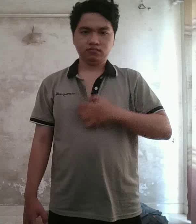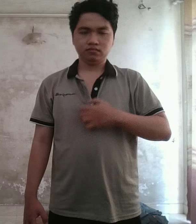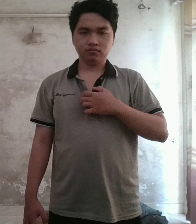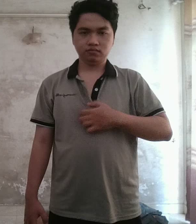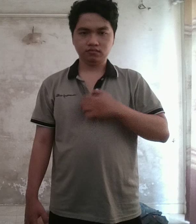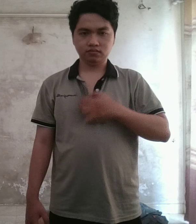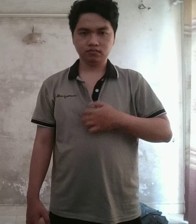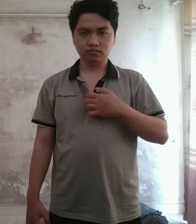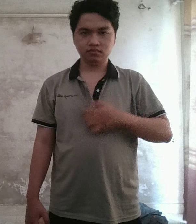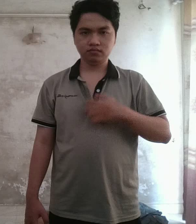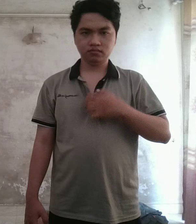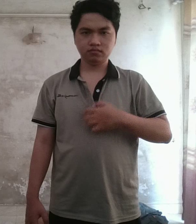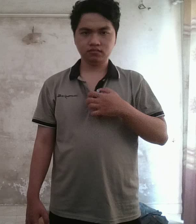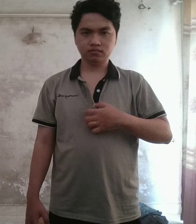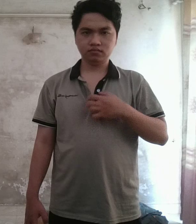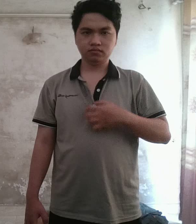ghen